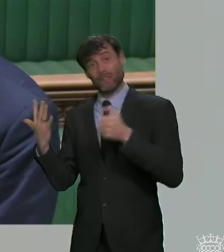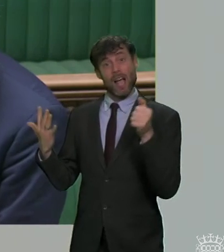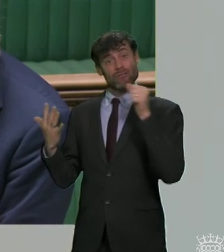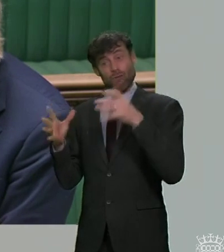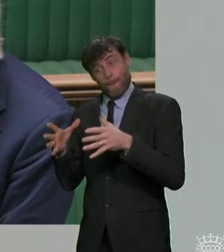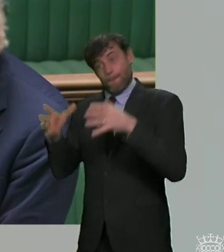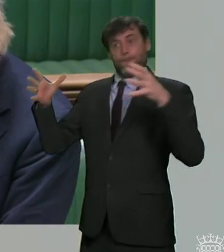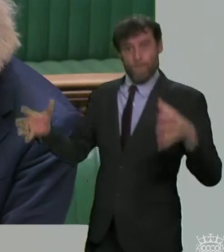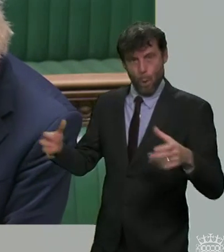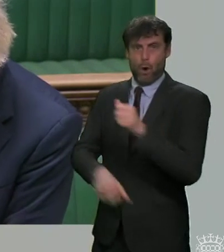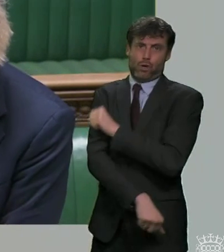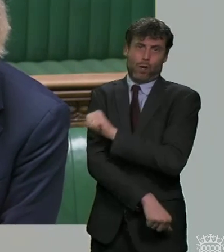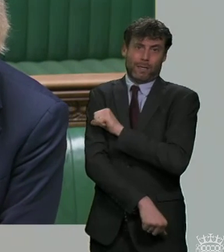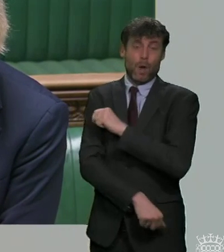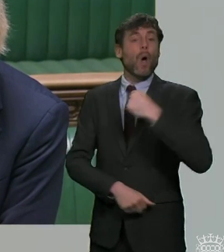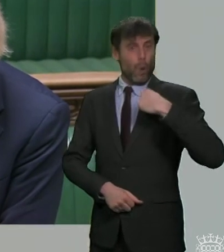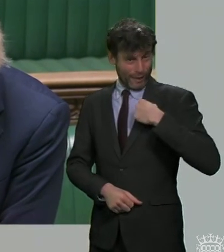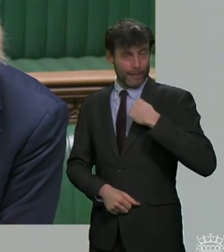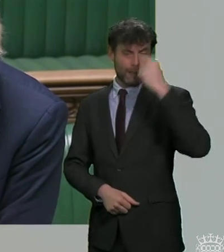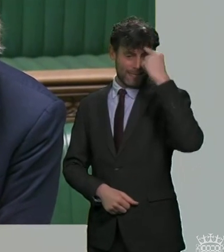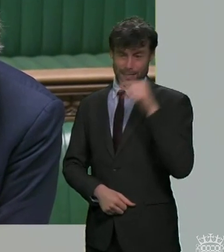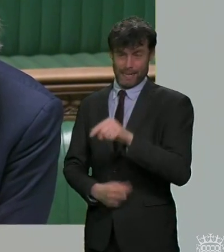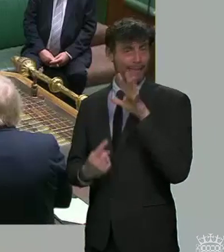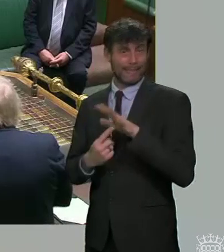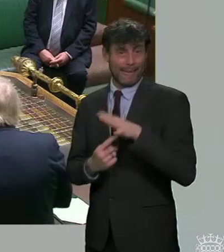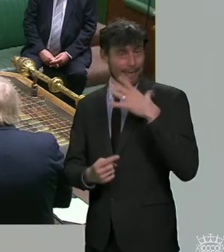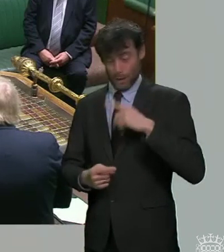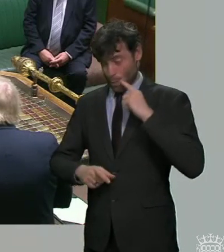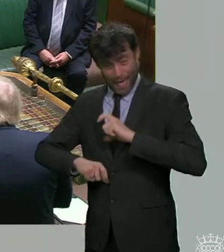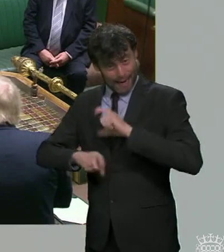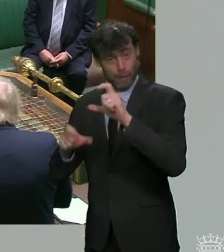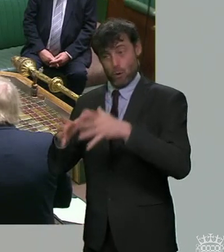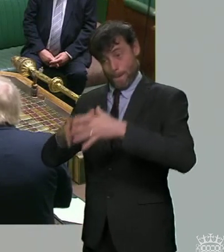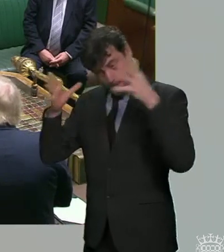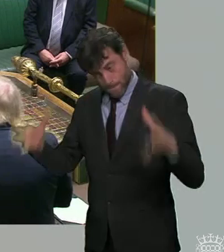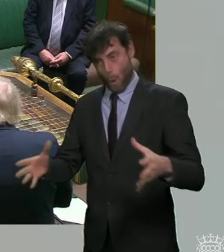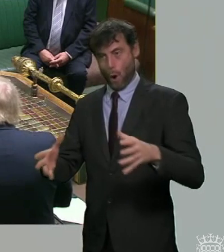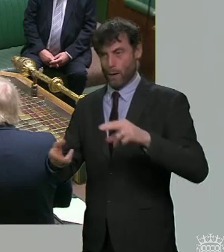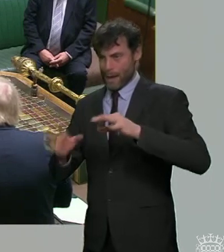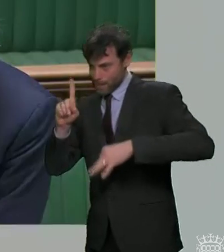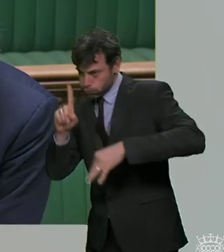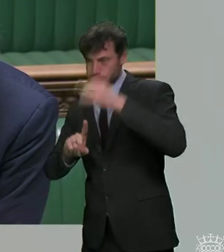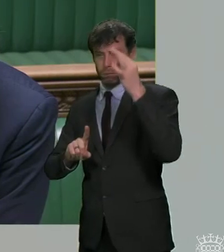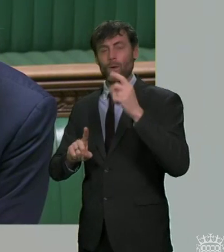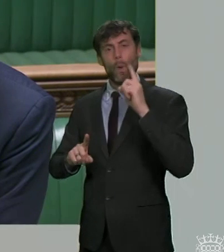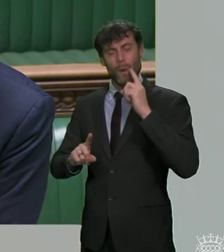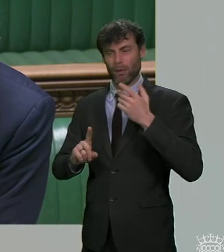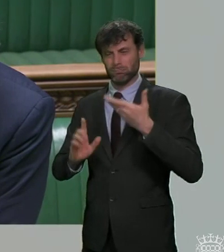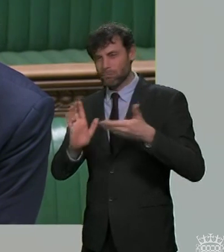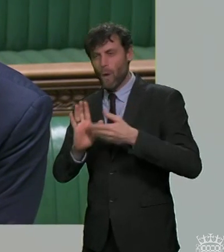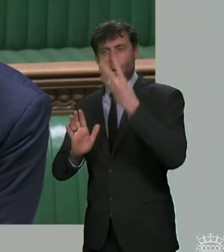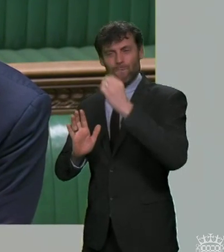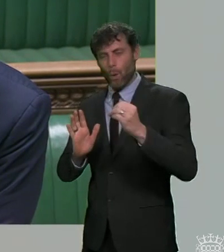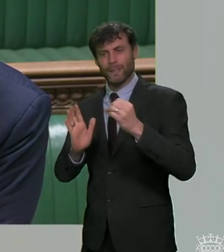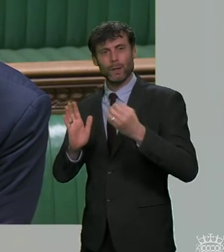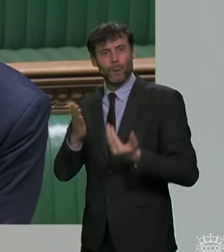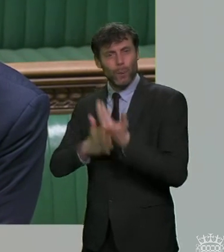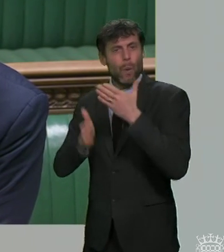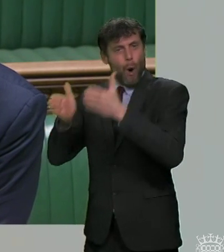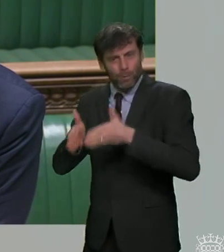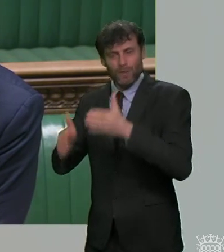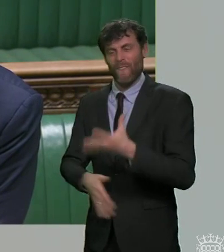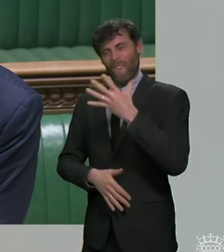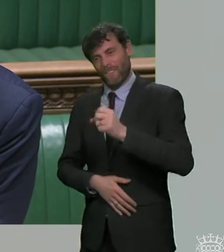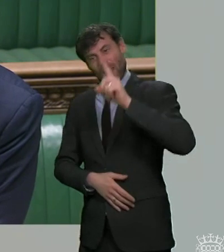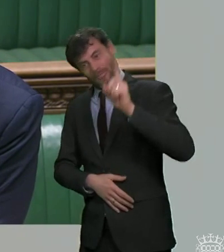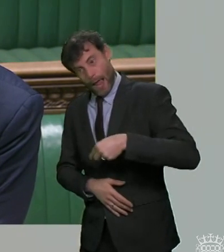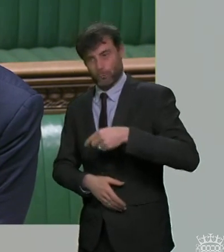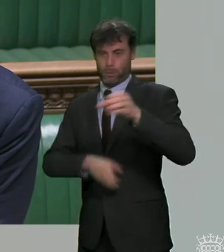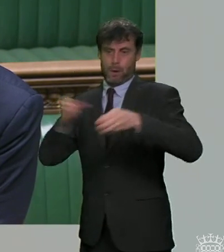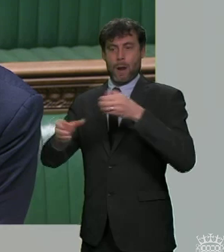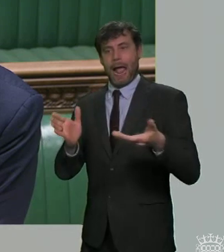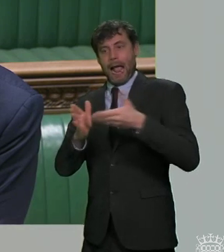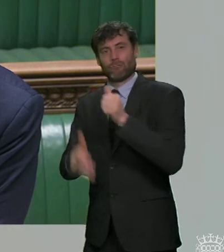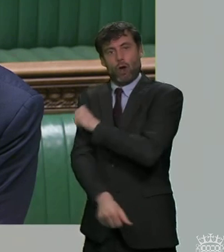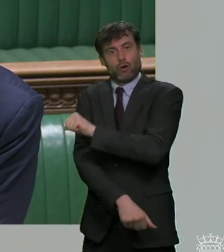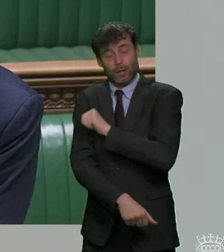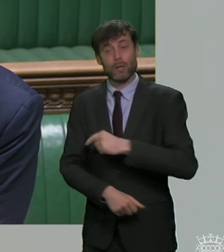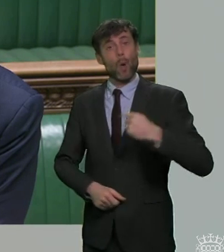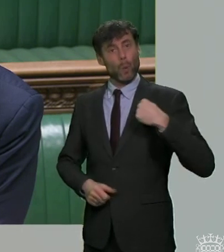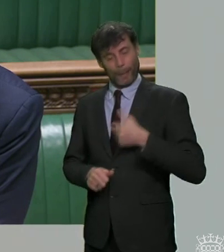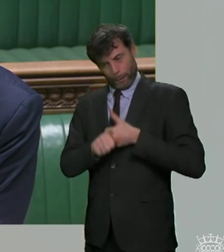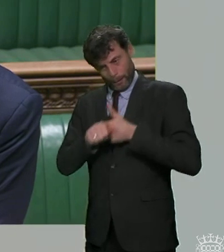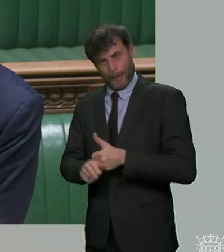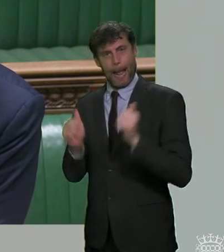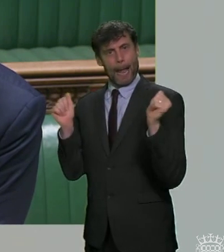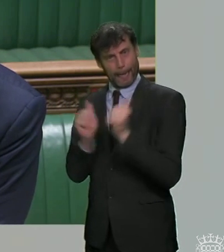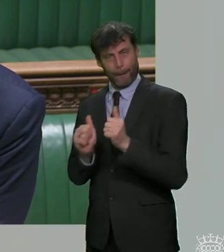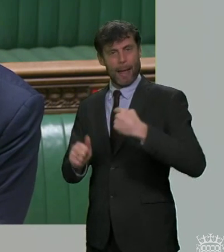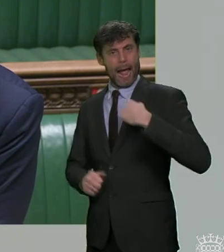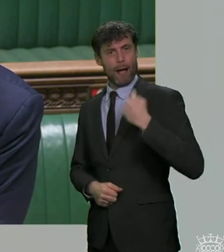We are going to deliver our promises—I can tell the right honourable and learned Gentleman that—and we are going to go on and build 40 more hospitals and recruit 50,000 more nurses, and we are going to get on and deliver on our pledges to the British people.